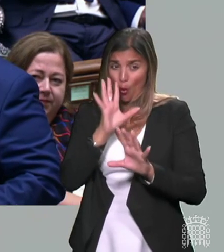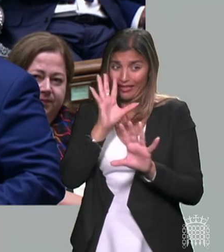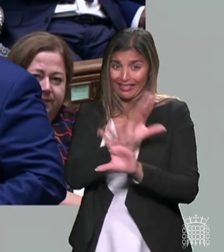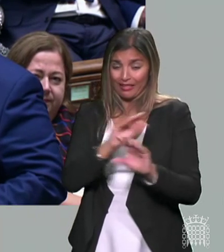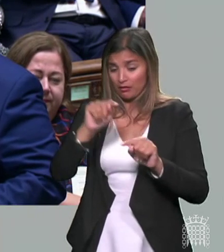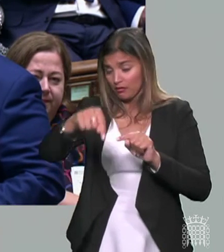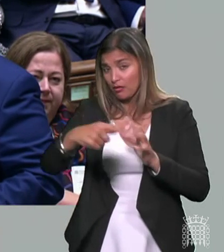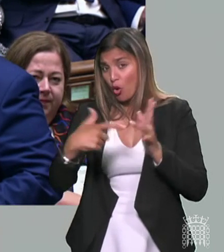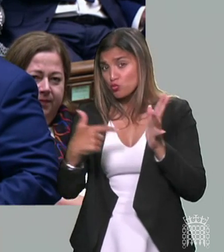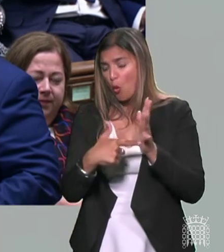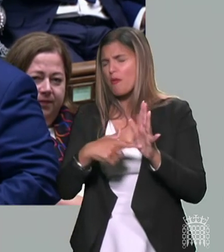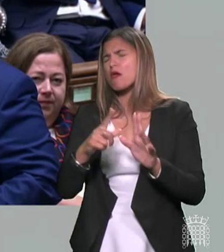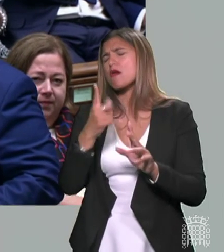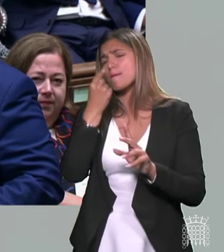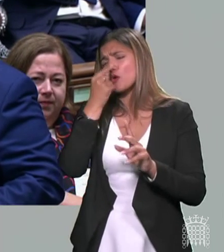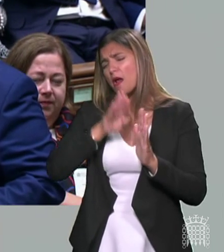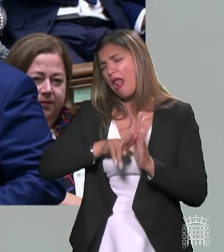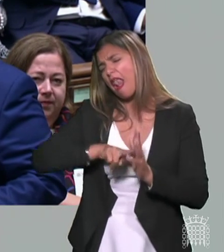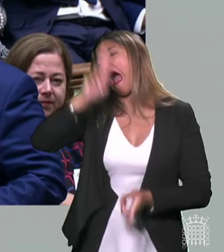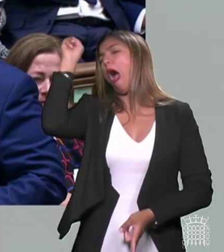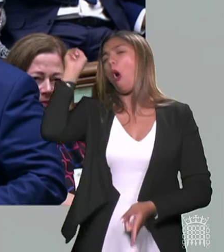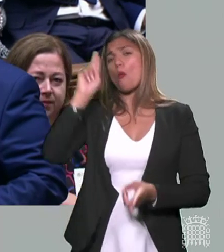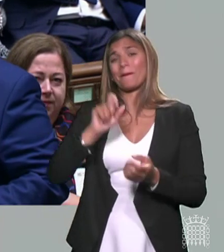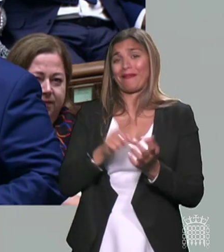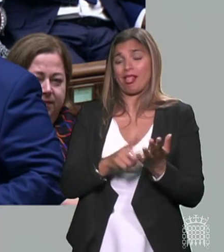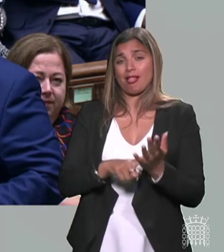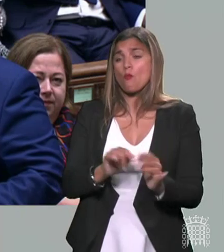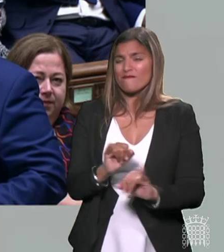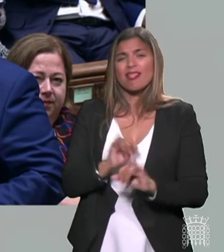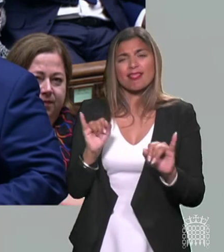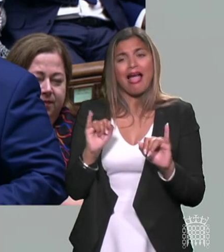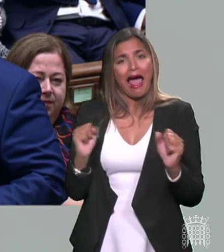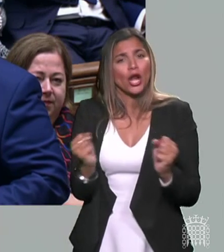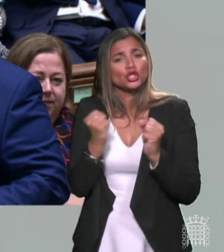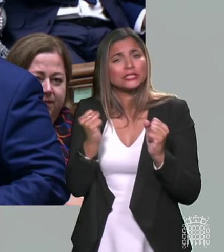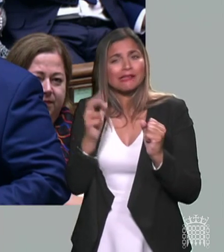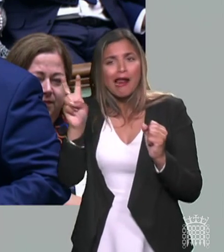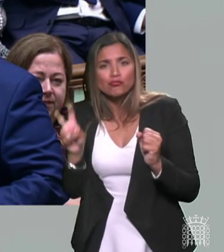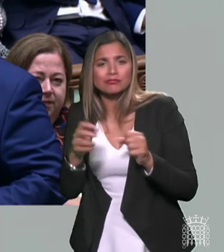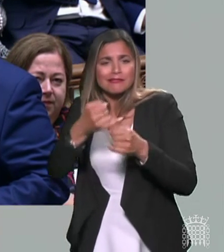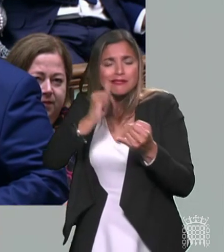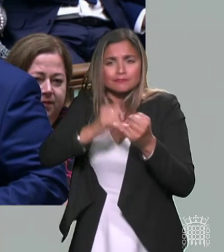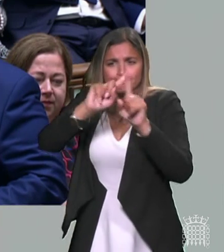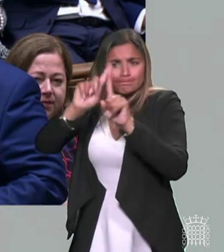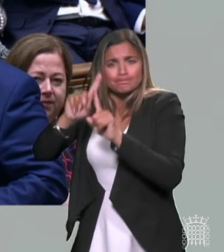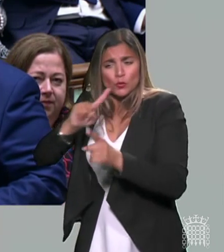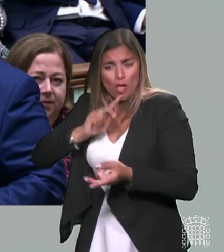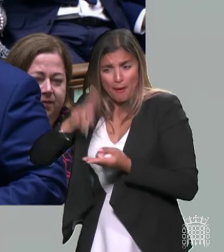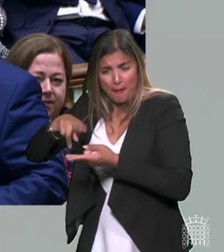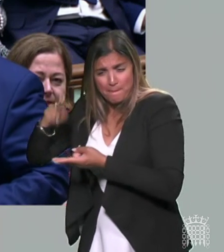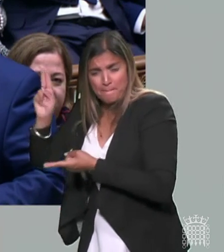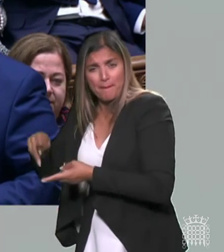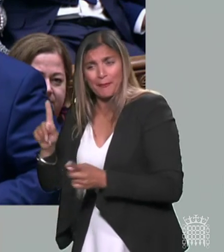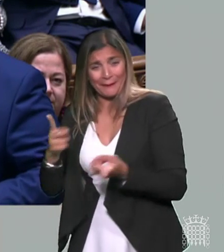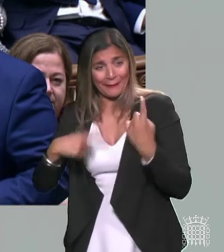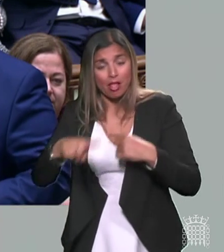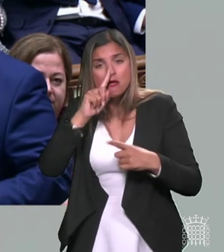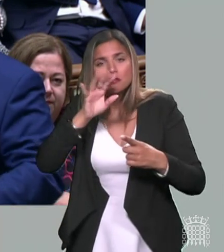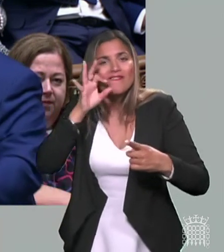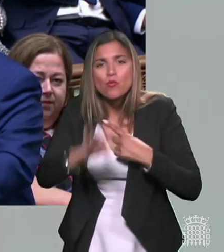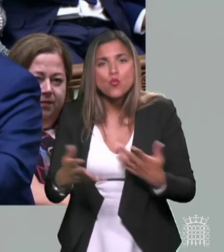After a decade of Tory cuts and Brexit price rises, that will mean that many families simply cannot afford to put food on the table and heat their homes.